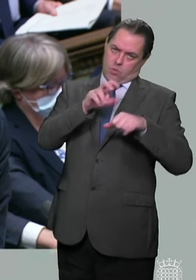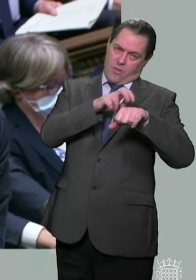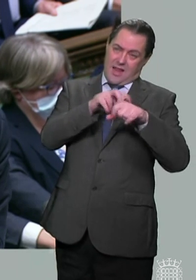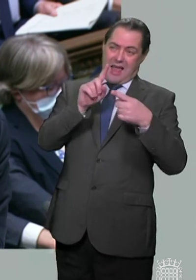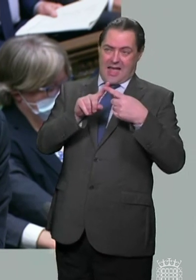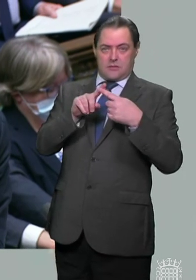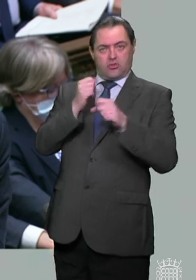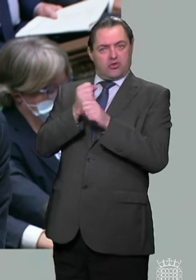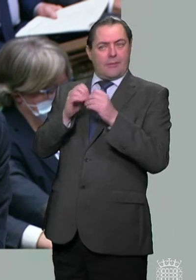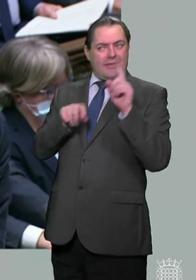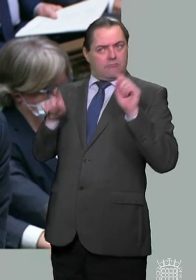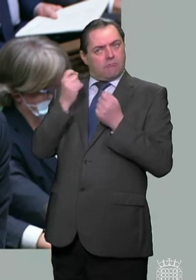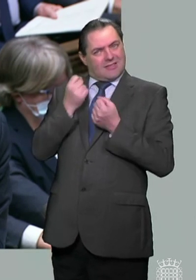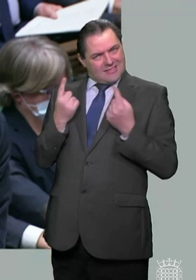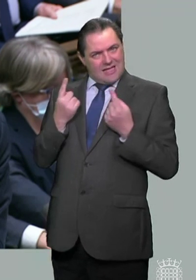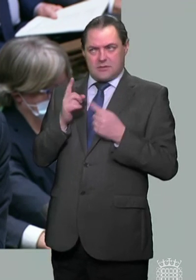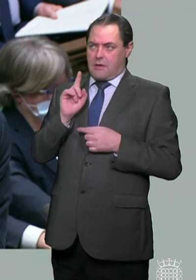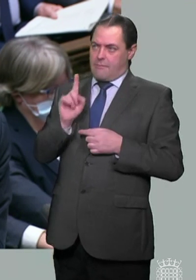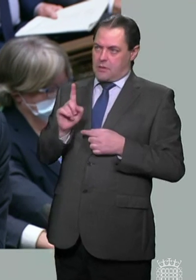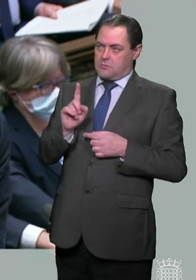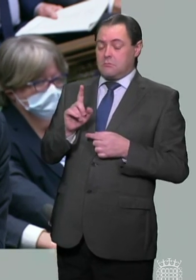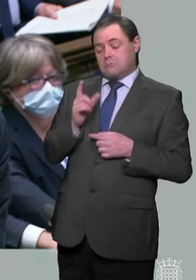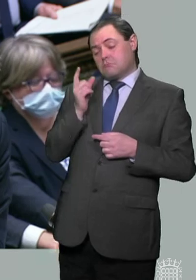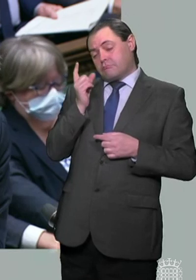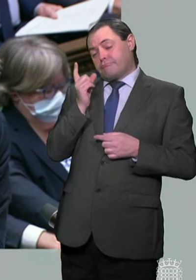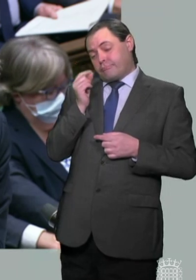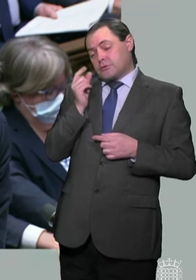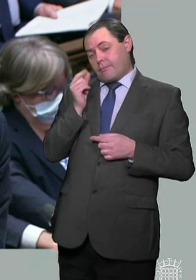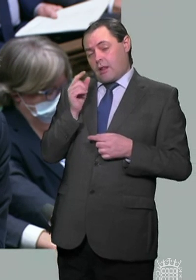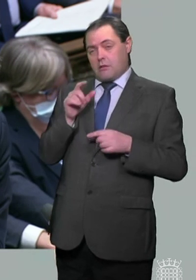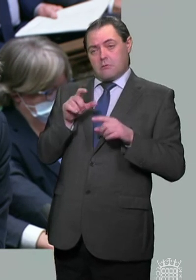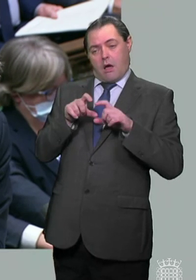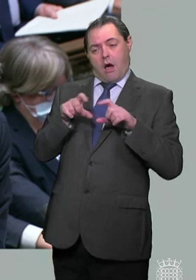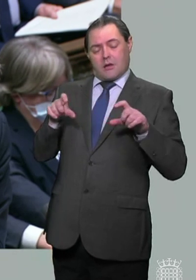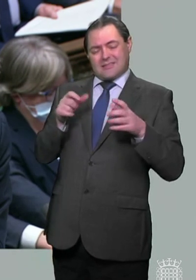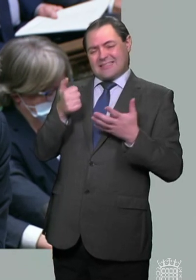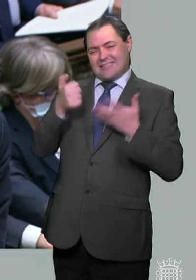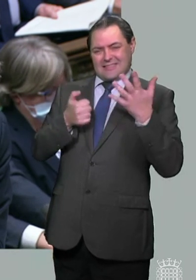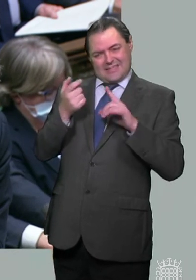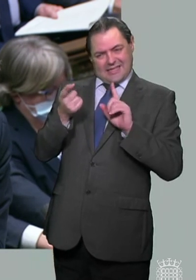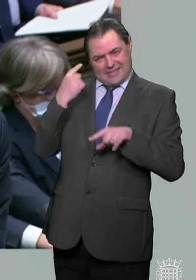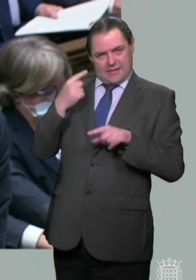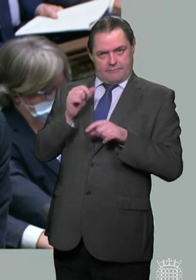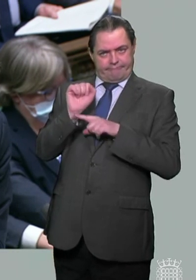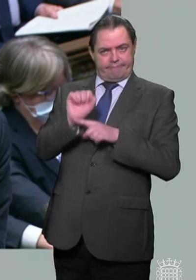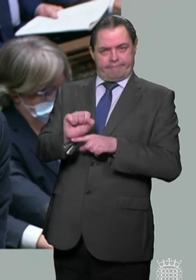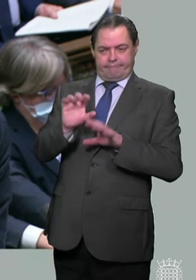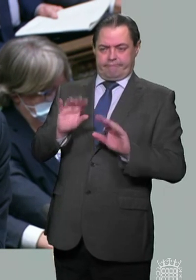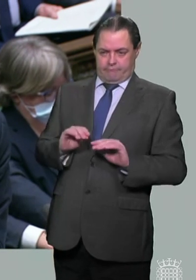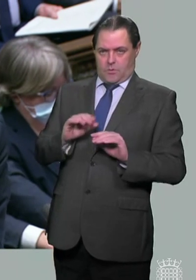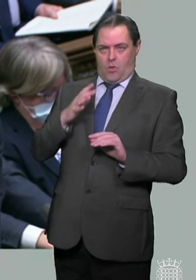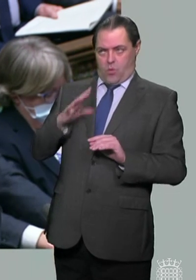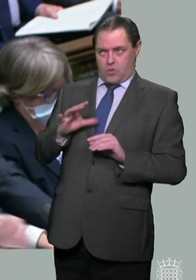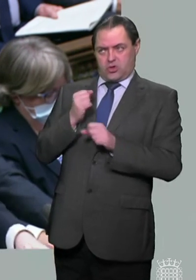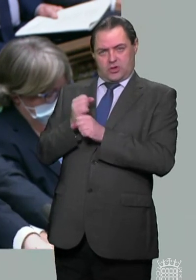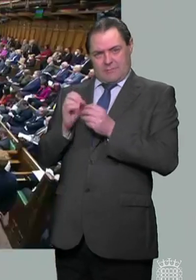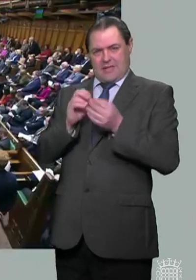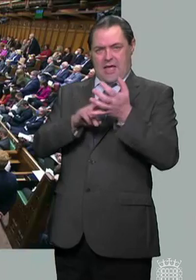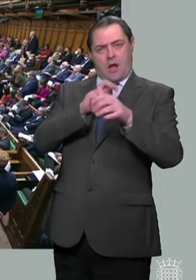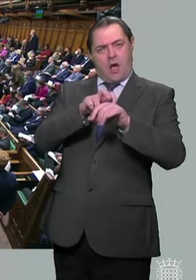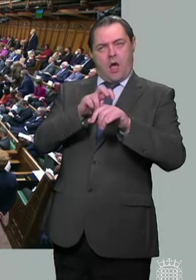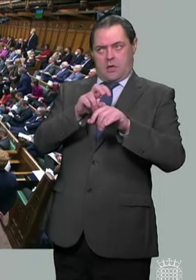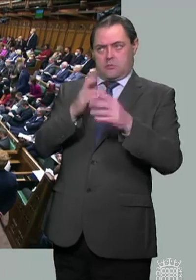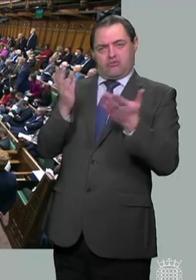In the meantime, we do not remove the possibility of invoking article 16 to protect trade between Great Britain and Northern Ireland.